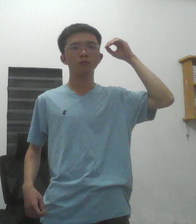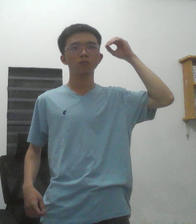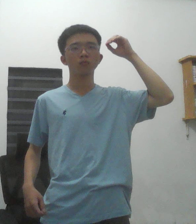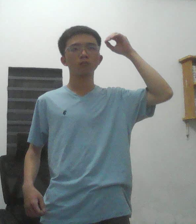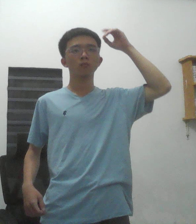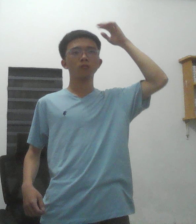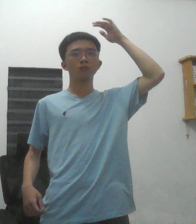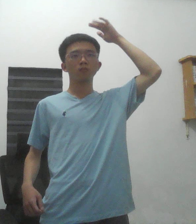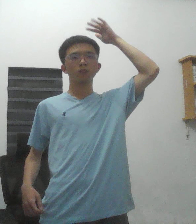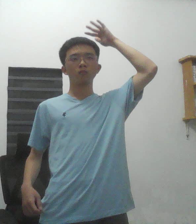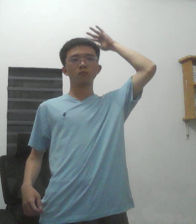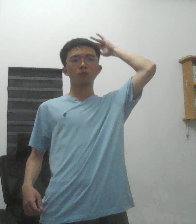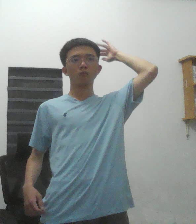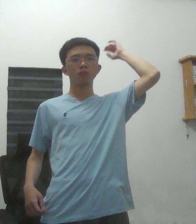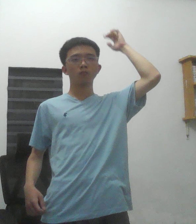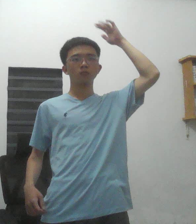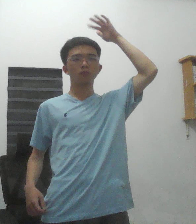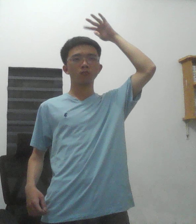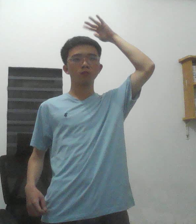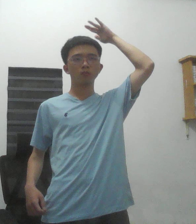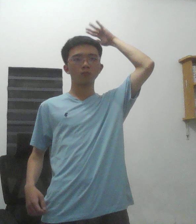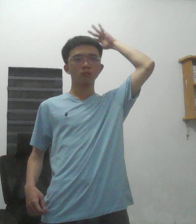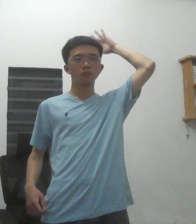vo ly